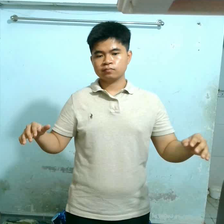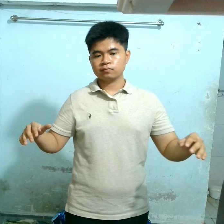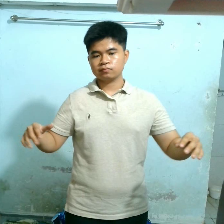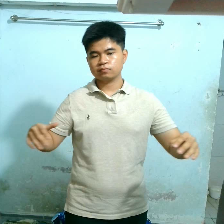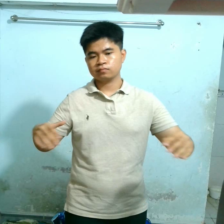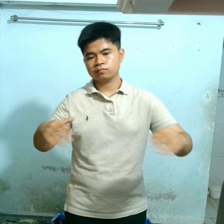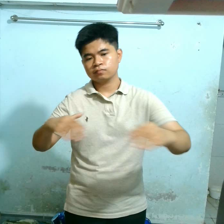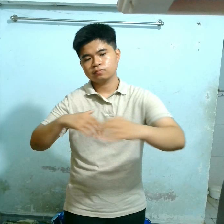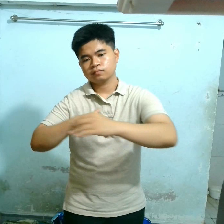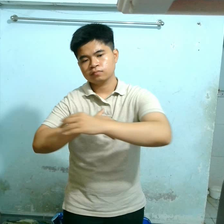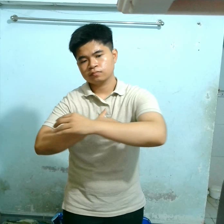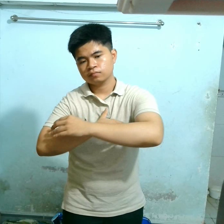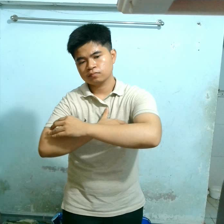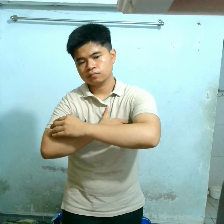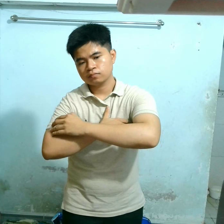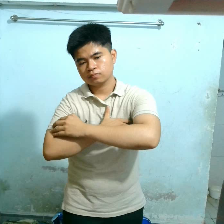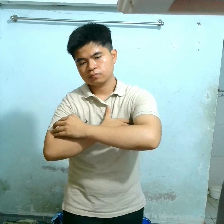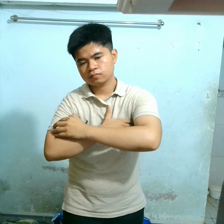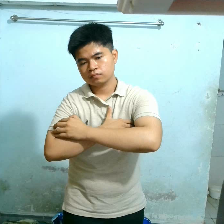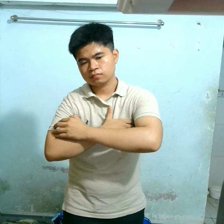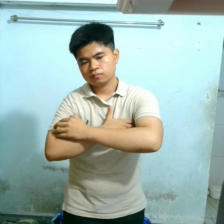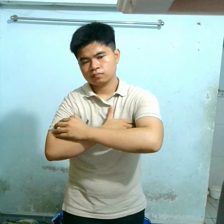om